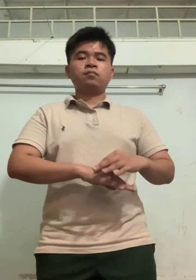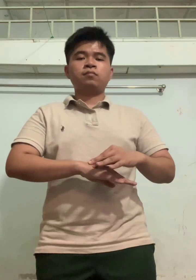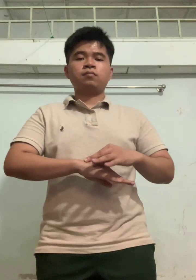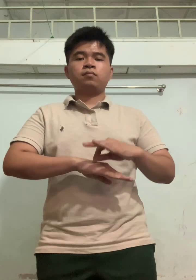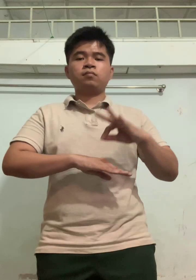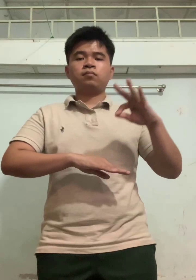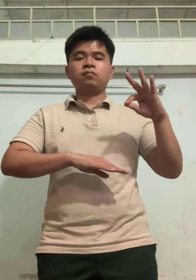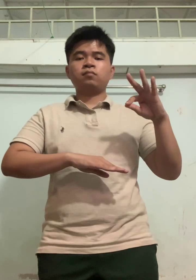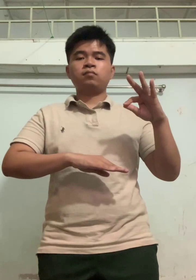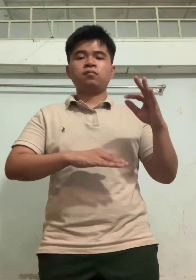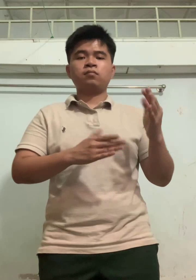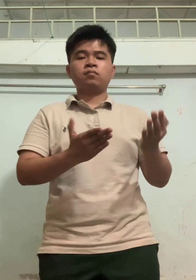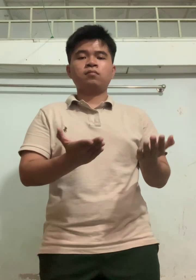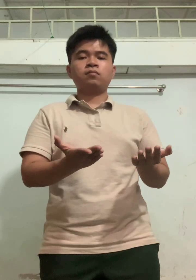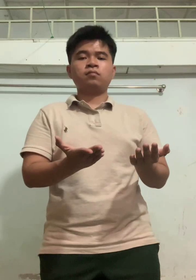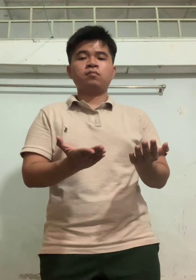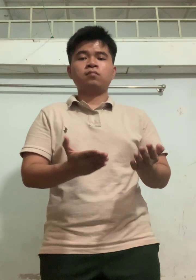tuan nay